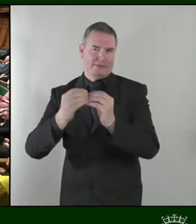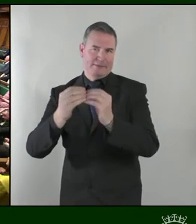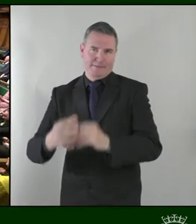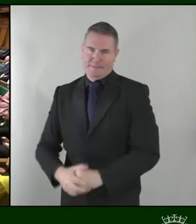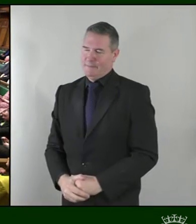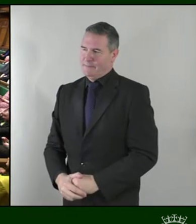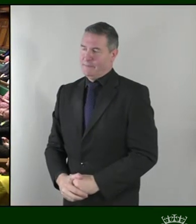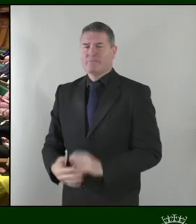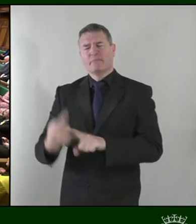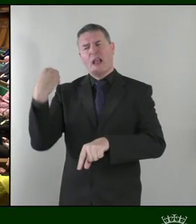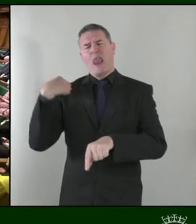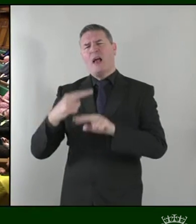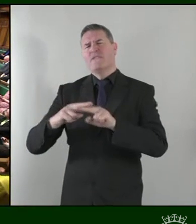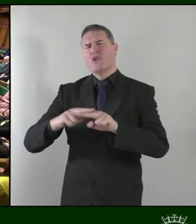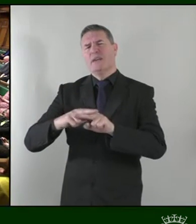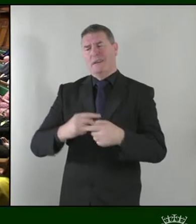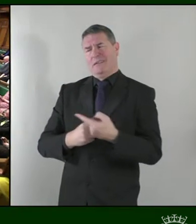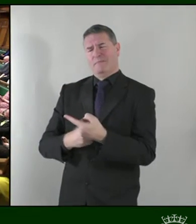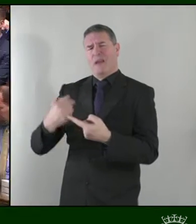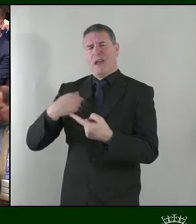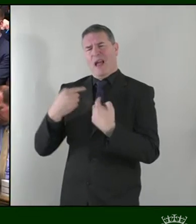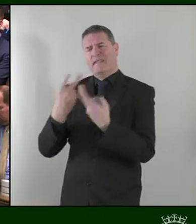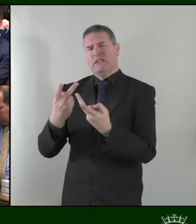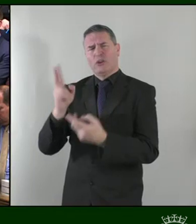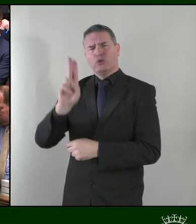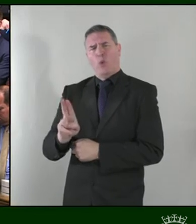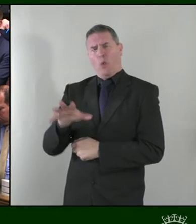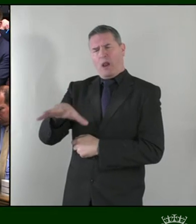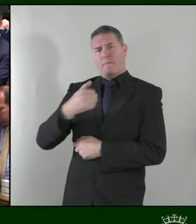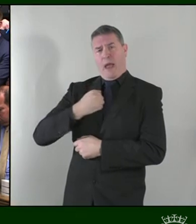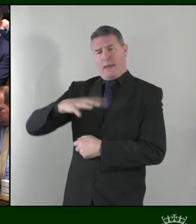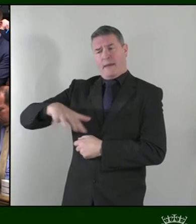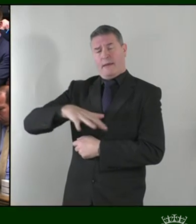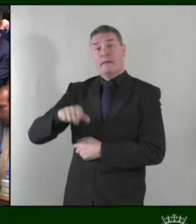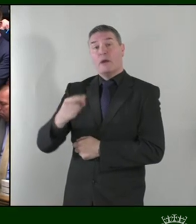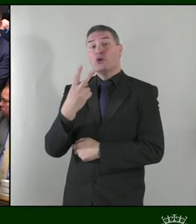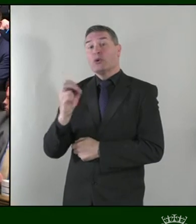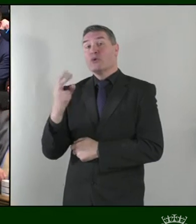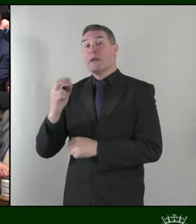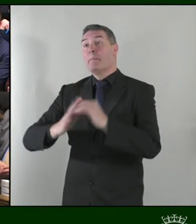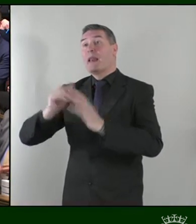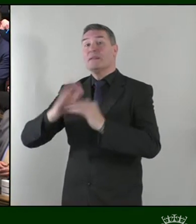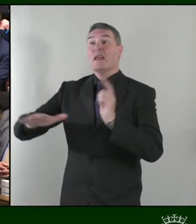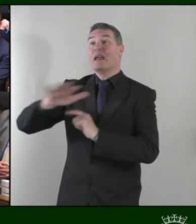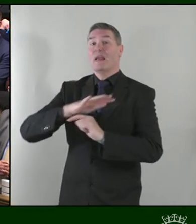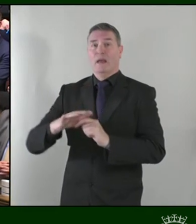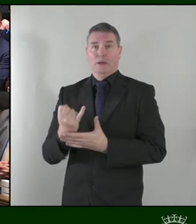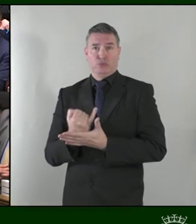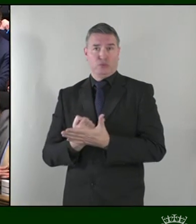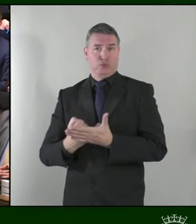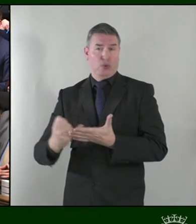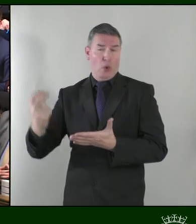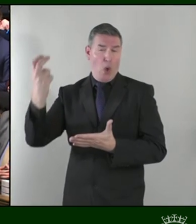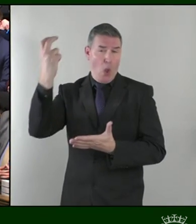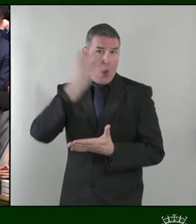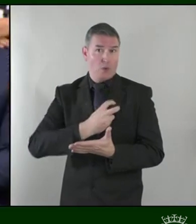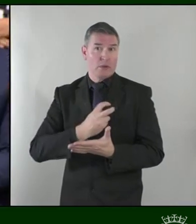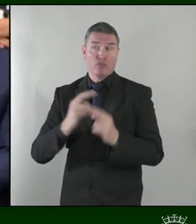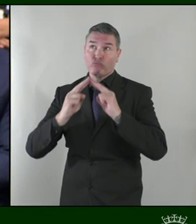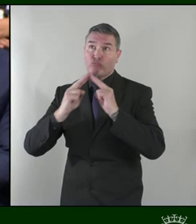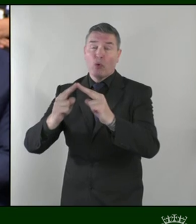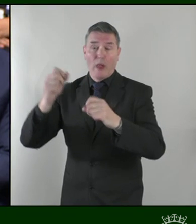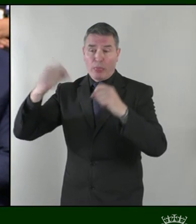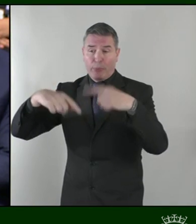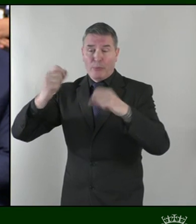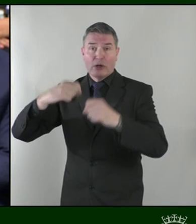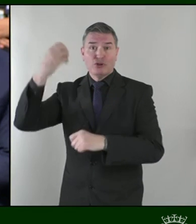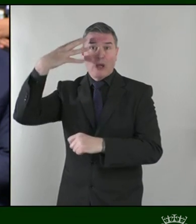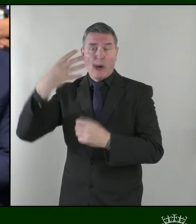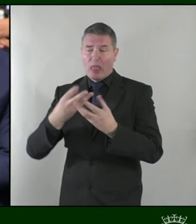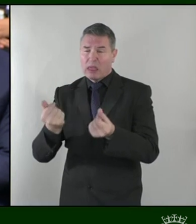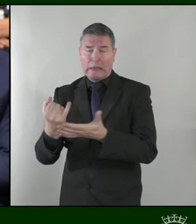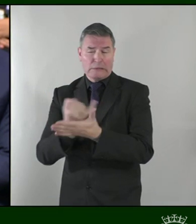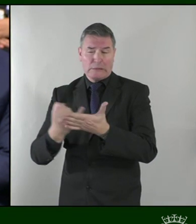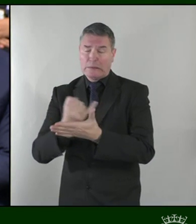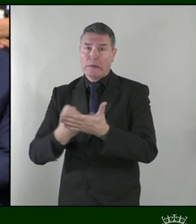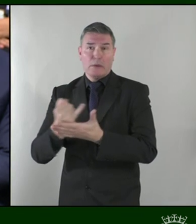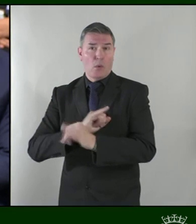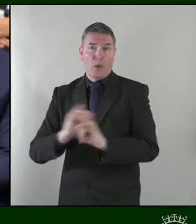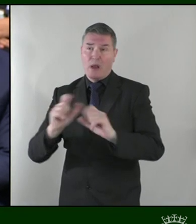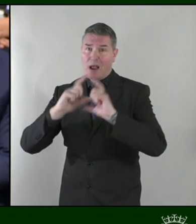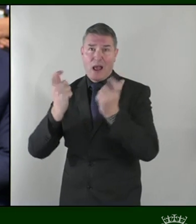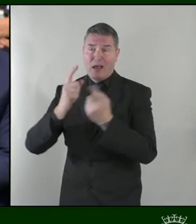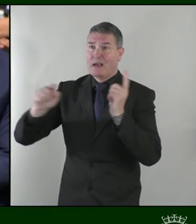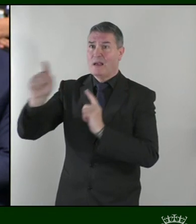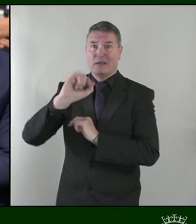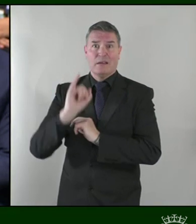Last Friday I visited a school in my constituency, and in 2020 the state of the school buildings was Dickensian, with leaking roofs, rusty shower rooms and mouldy changing areas.